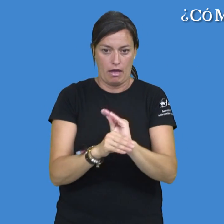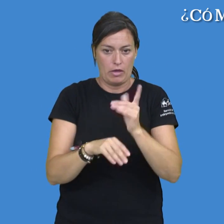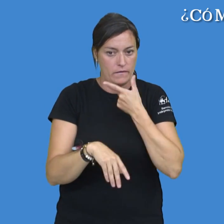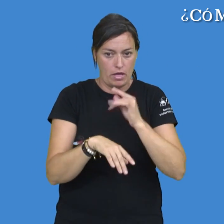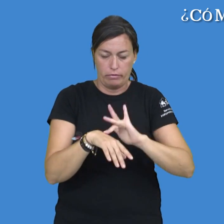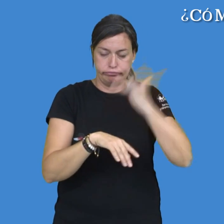fácil